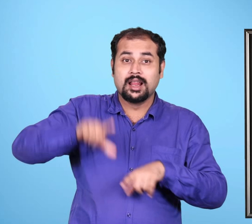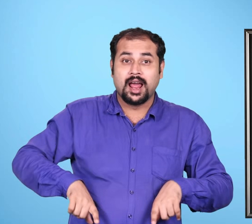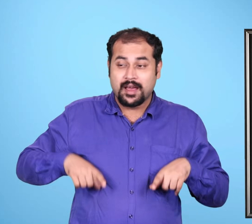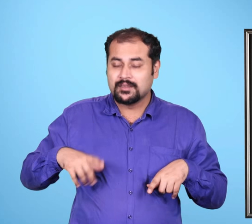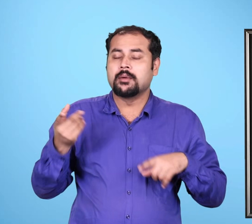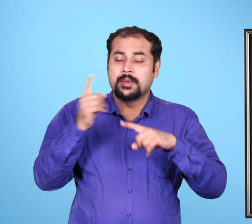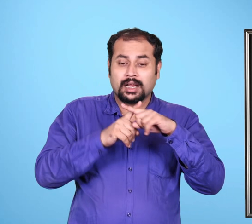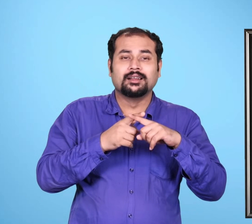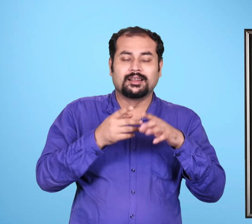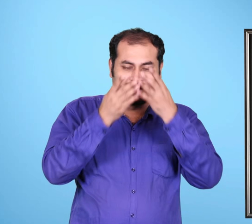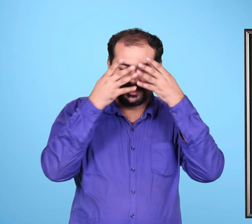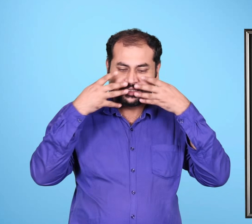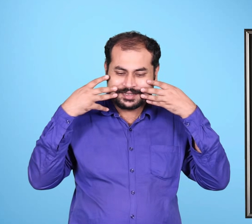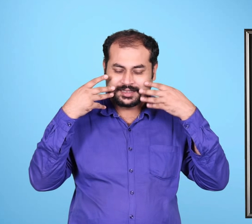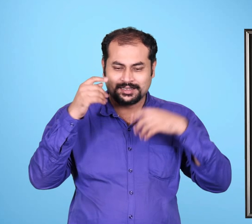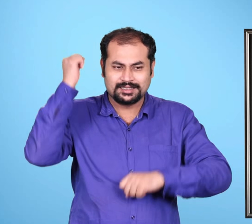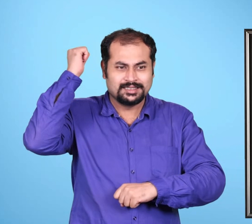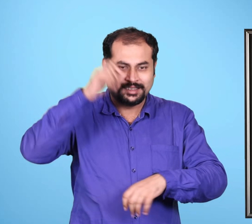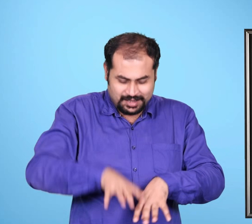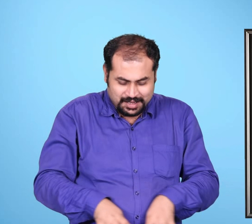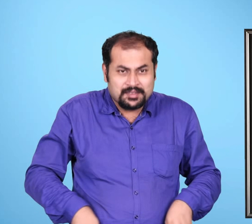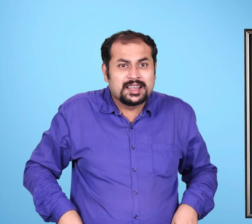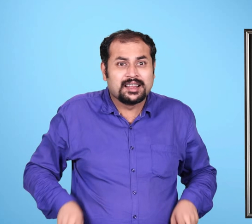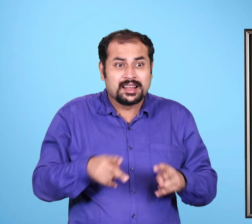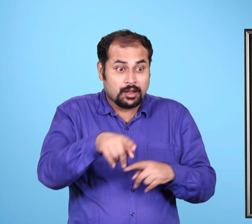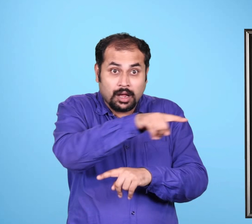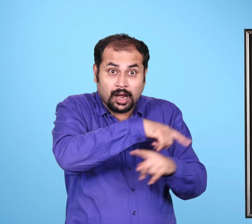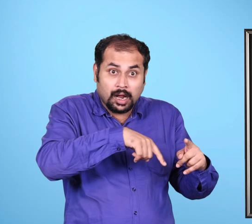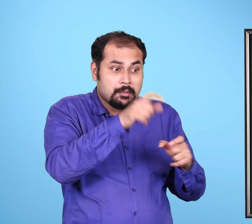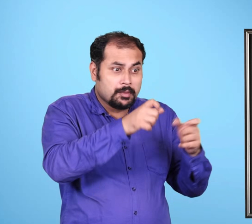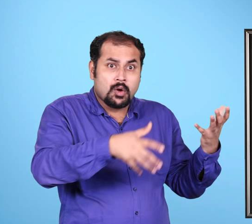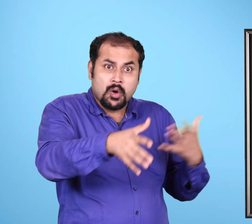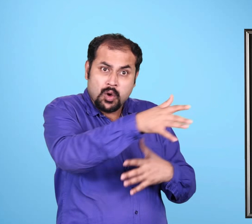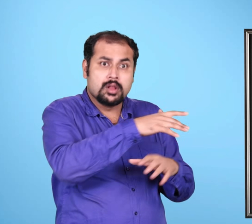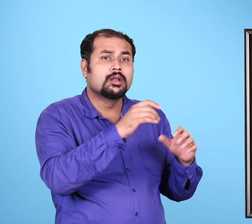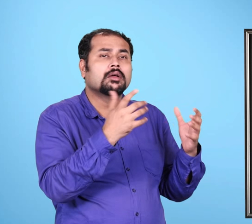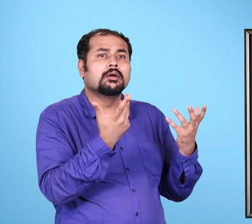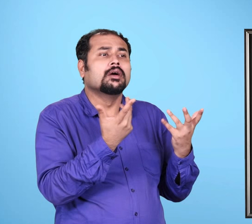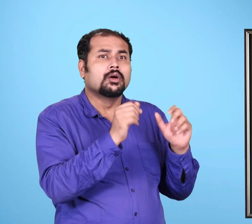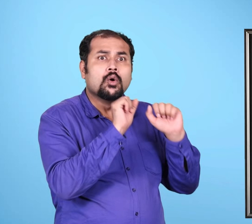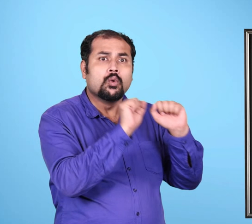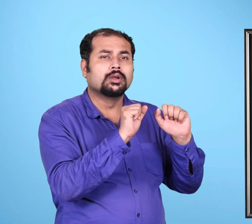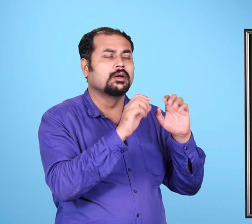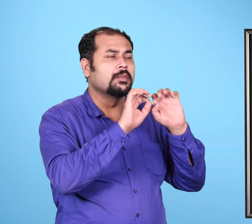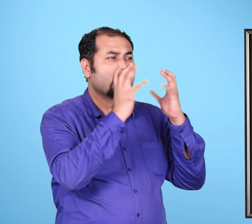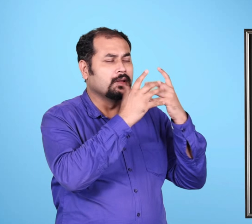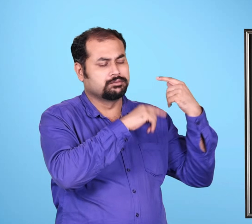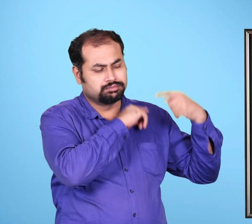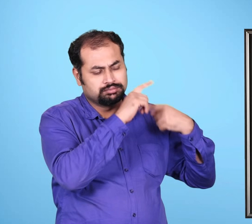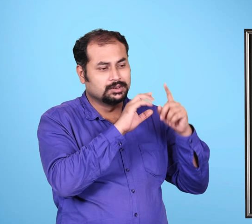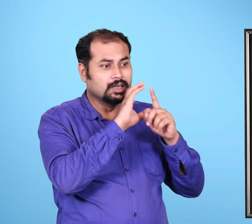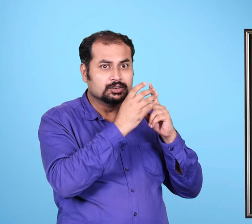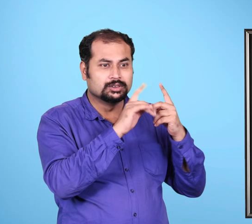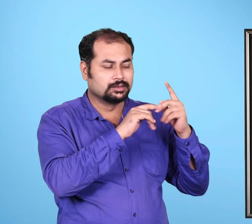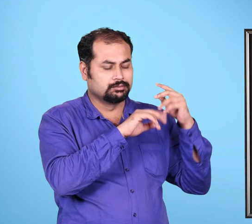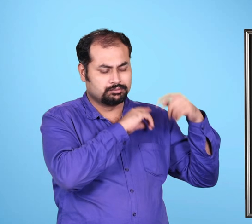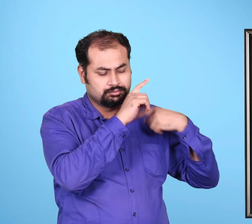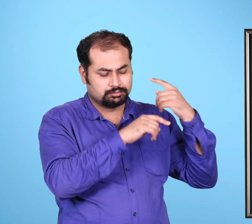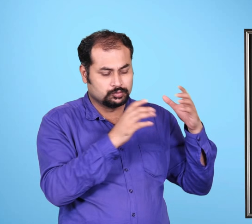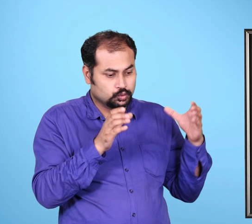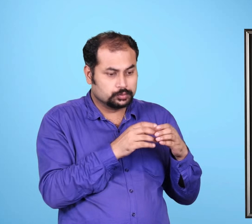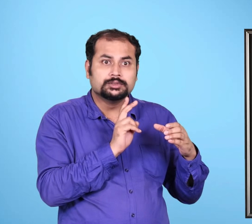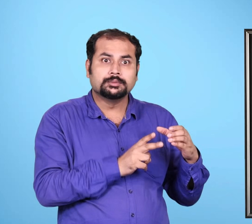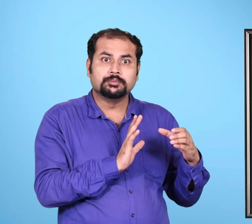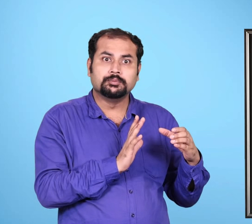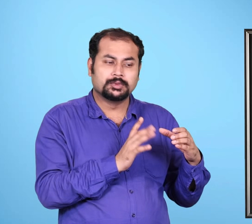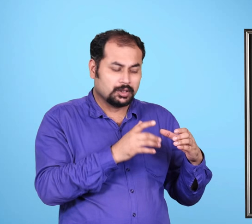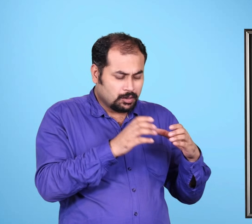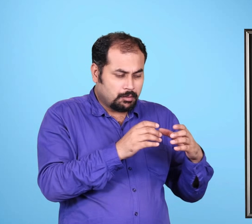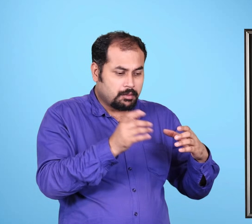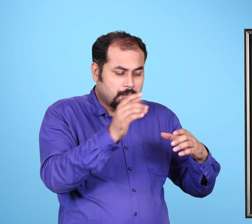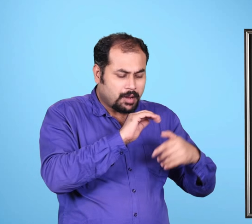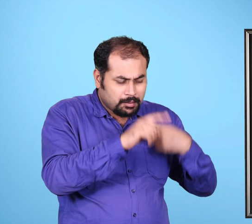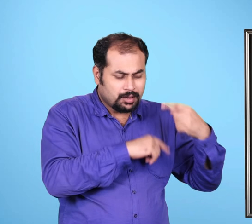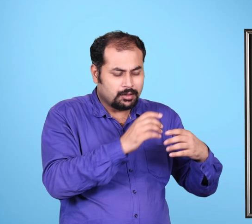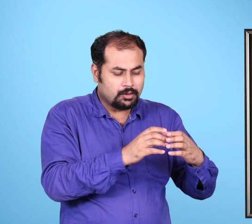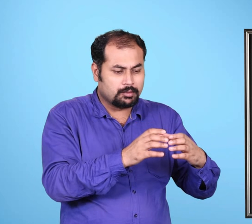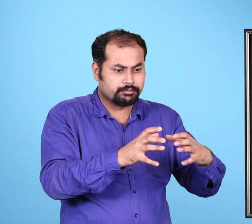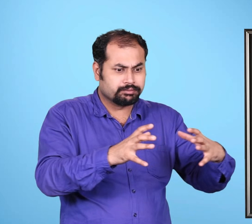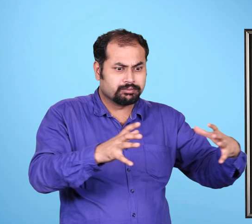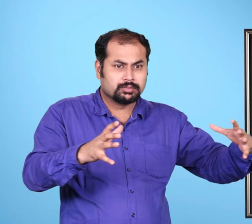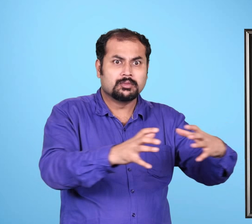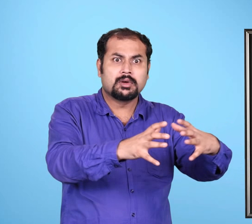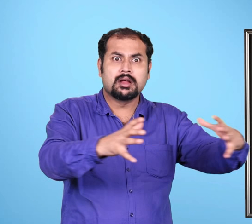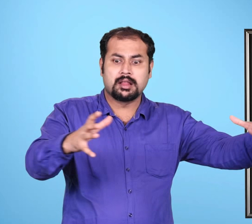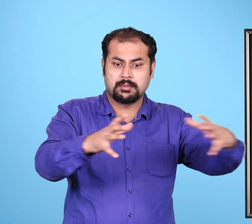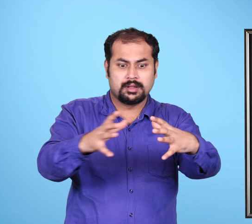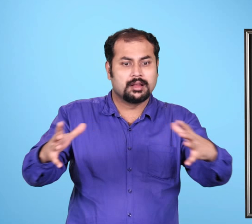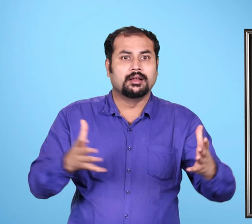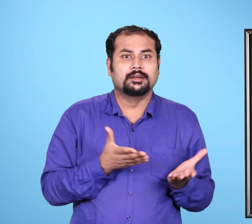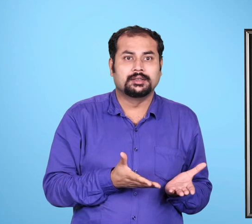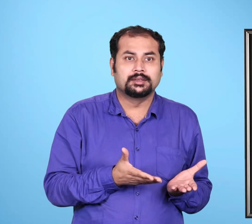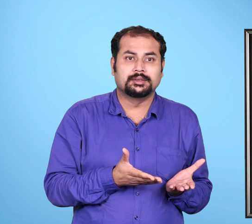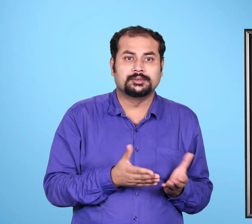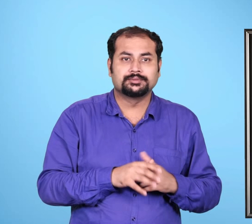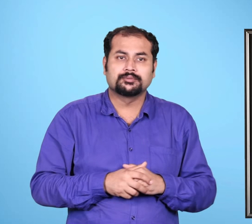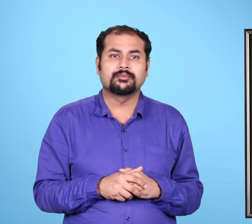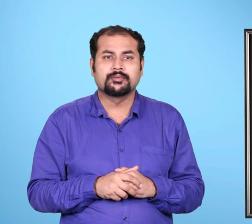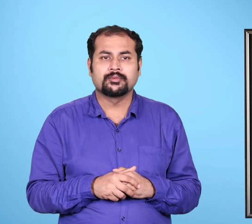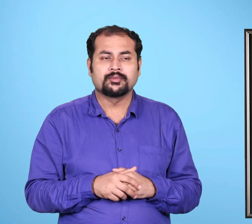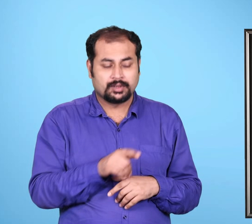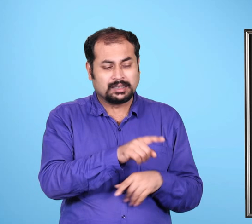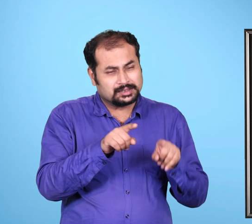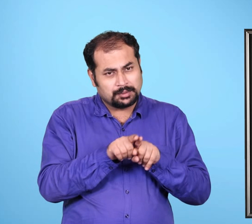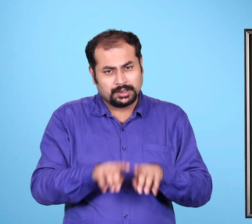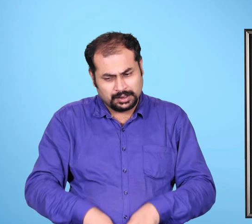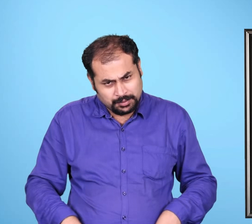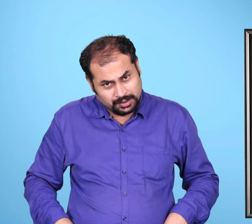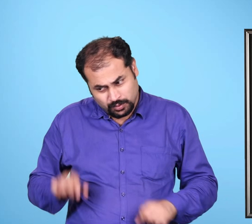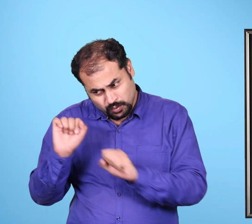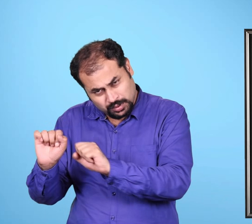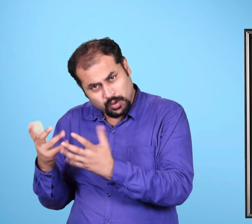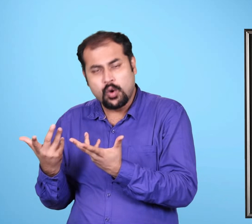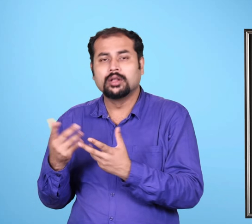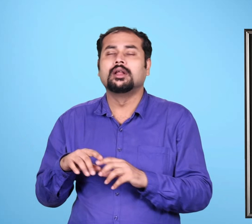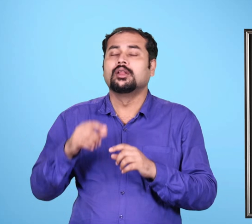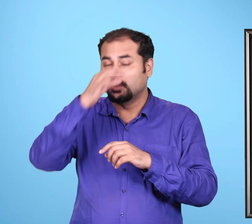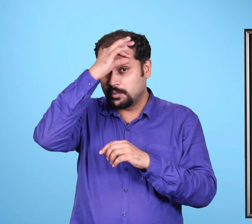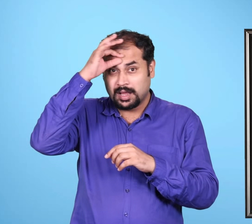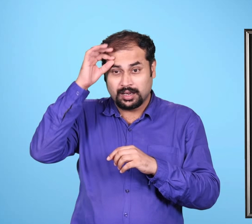were made up of clans or combinations of large families. Tribal organisation is also